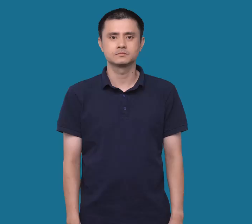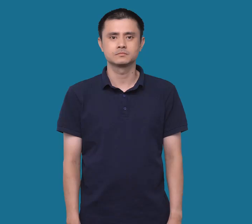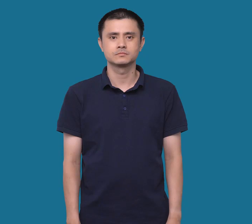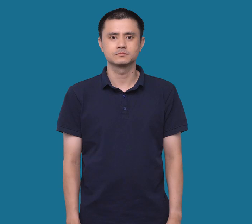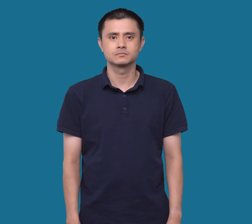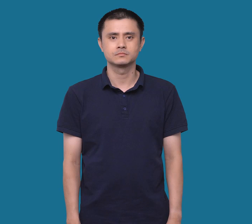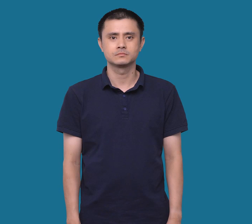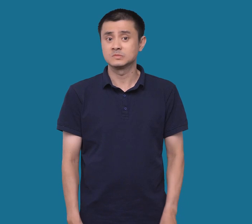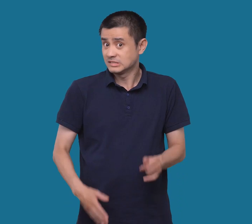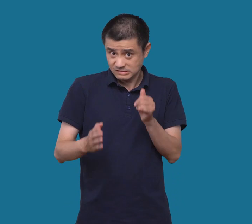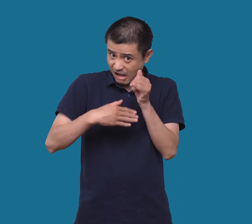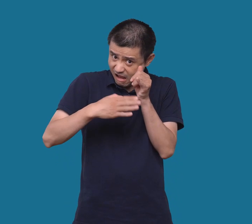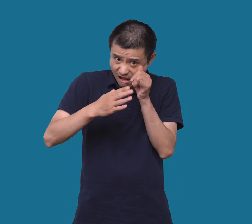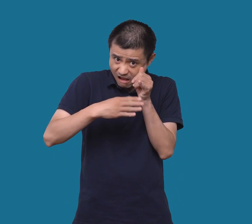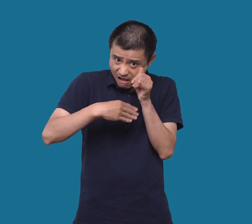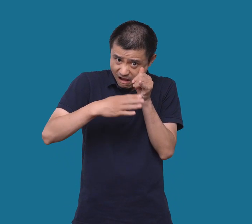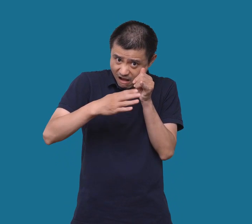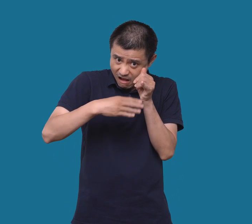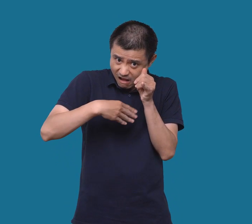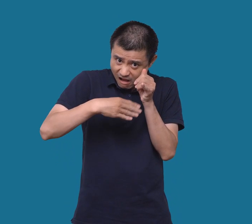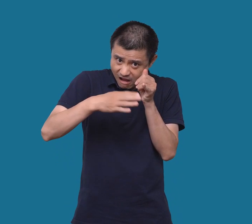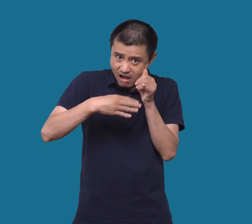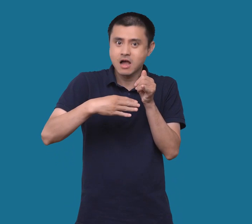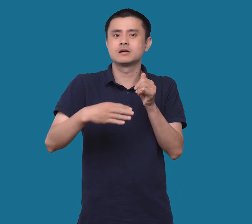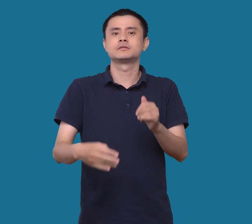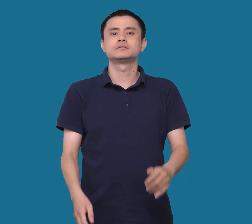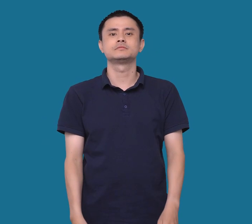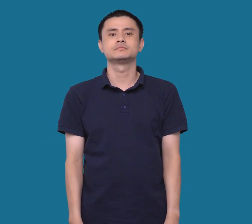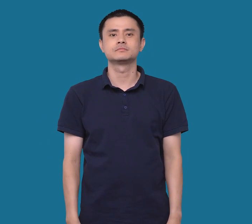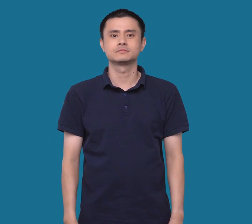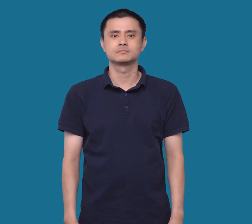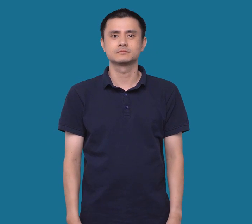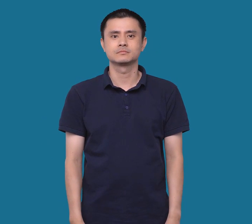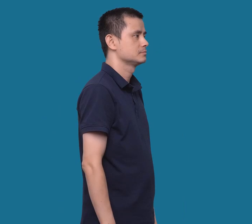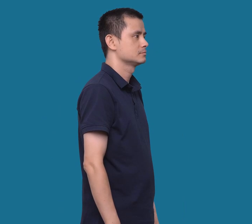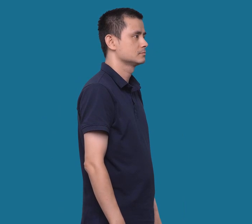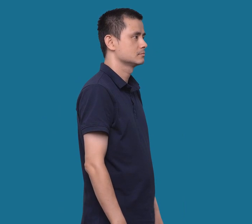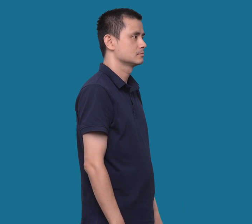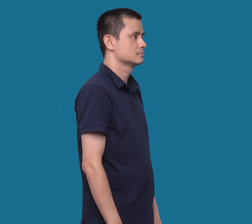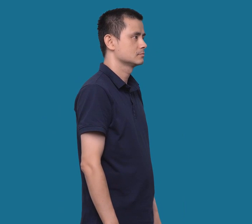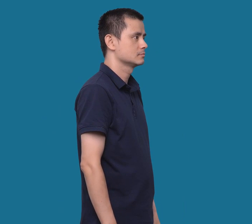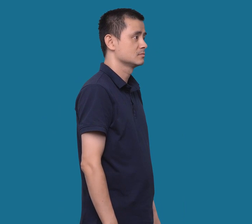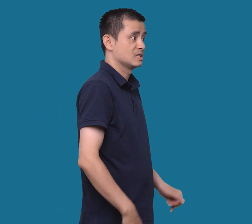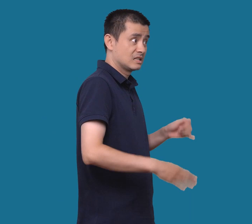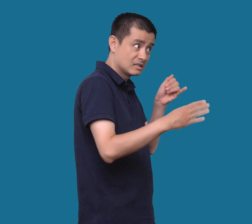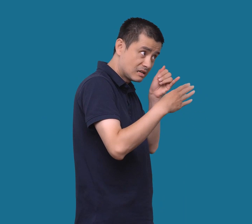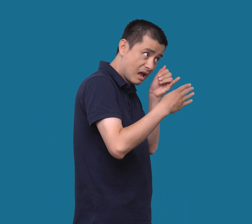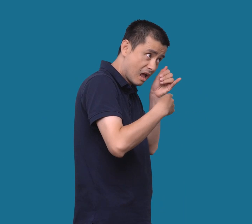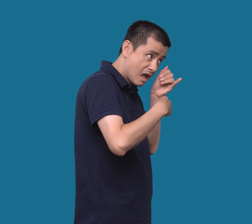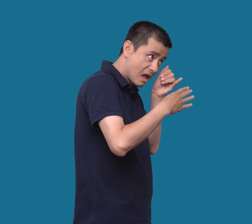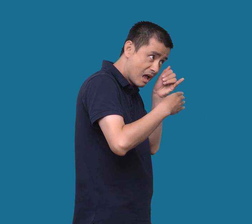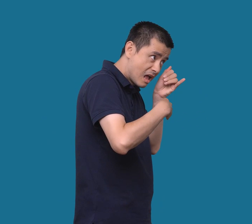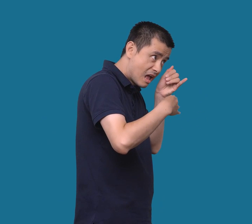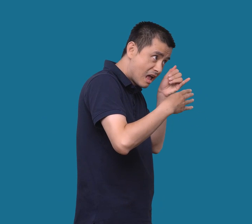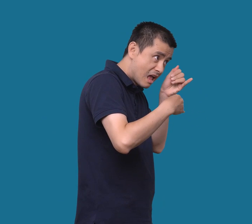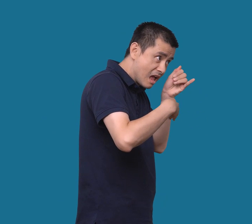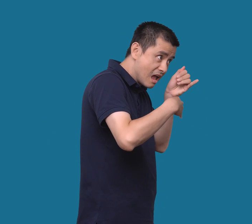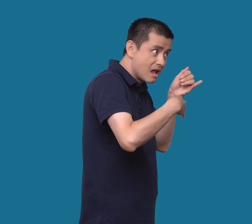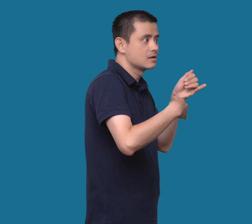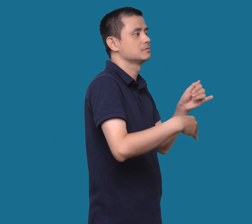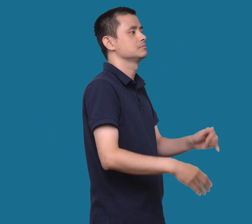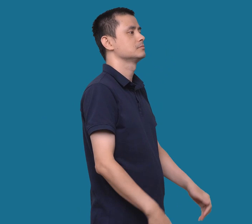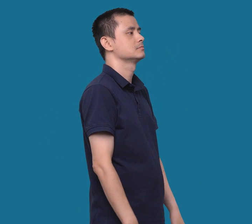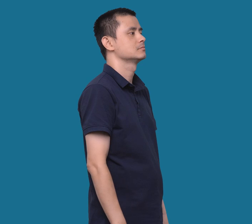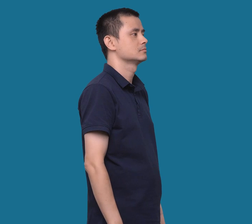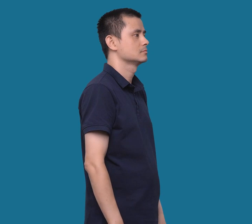xa vô tận